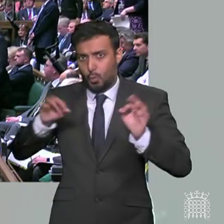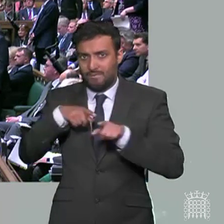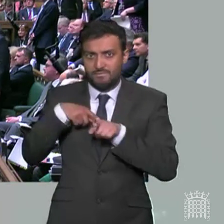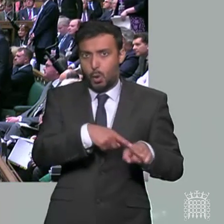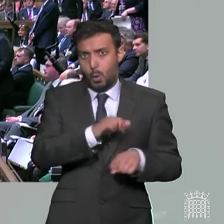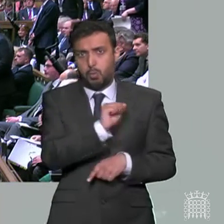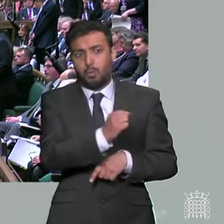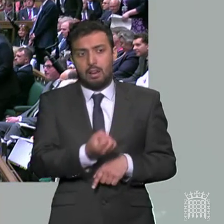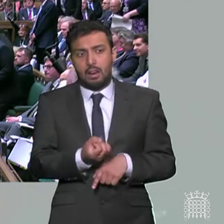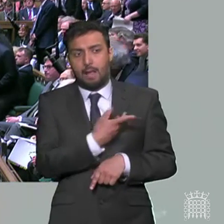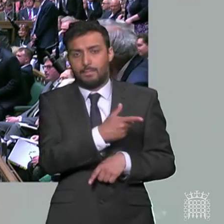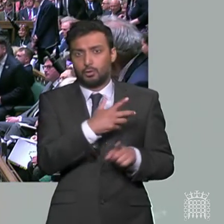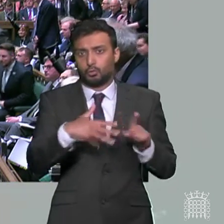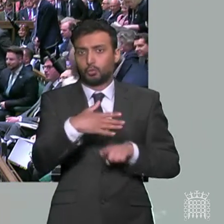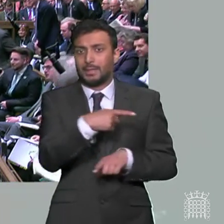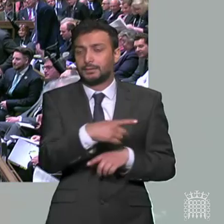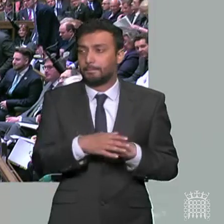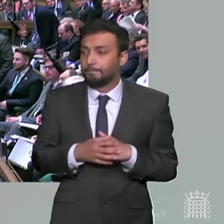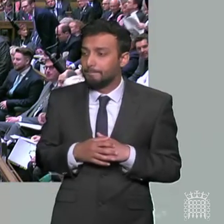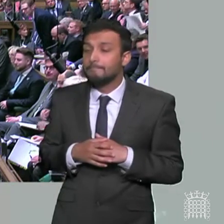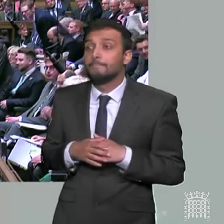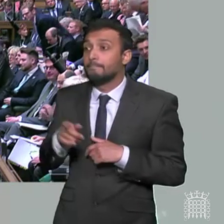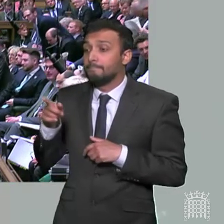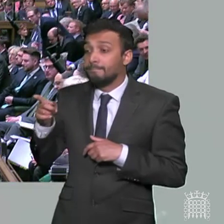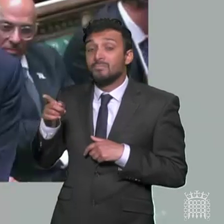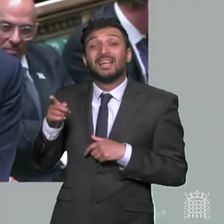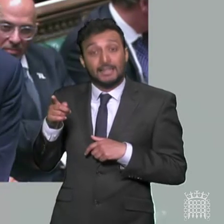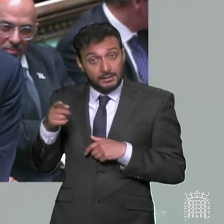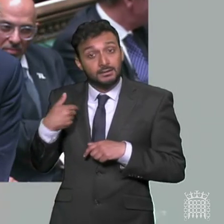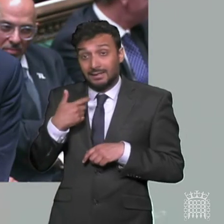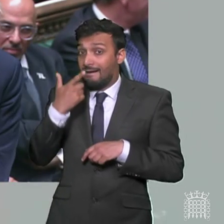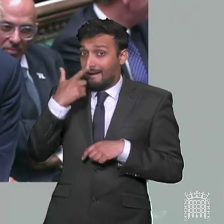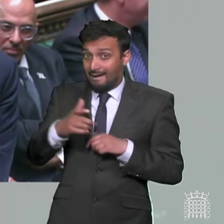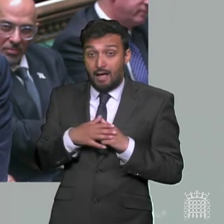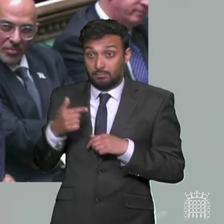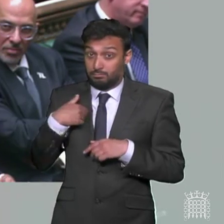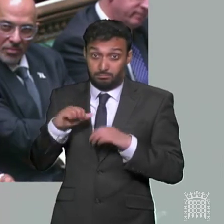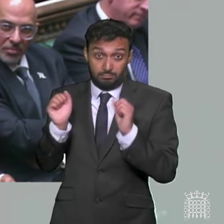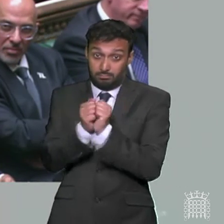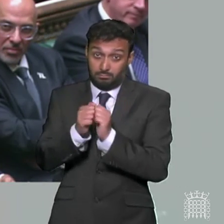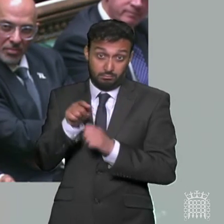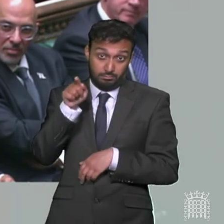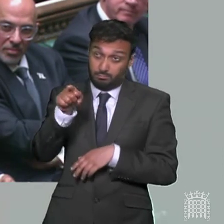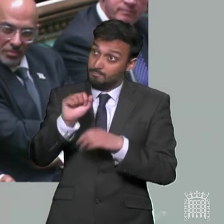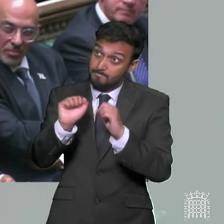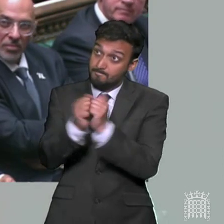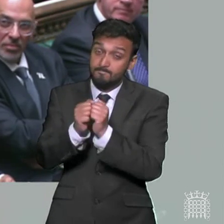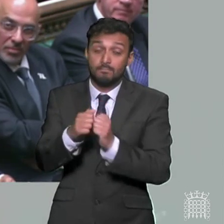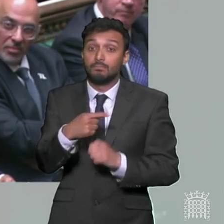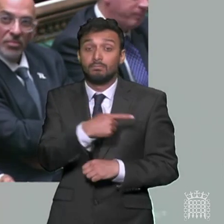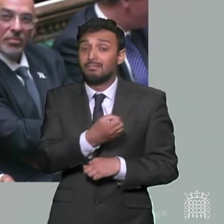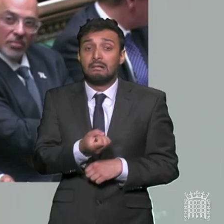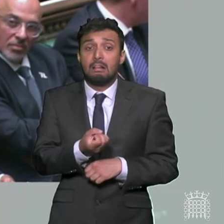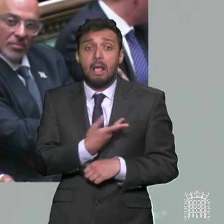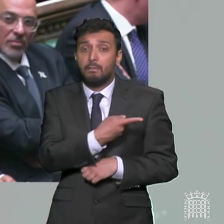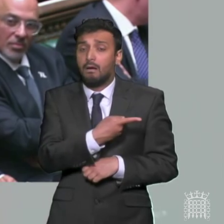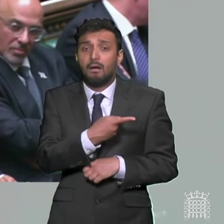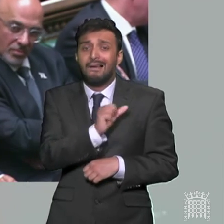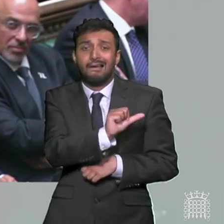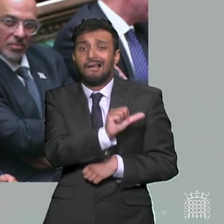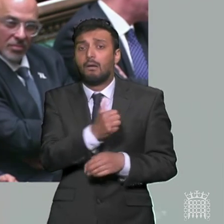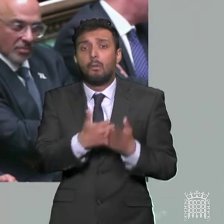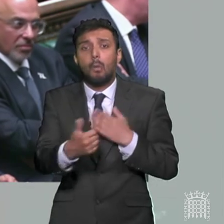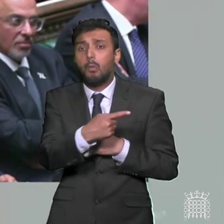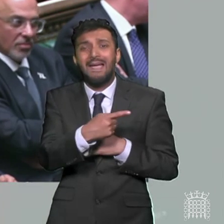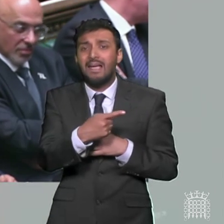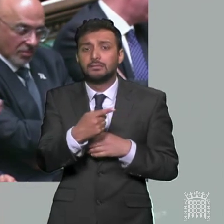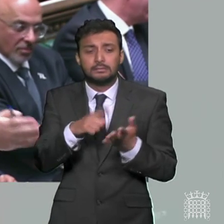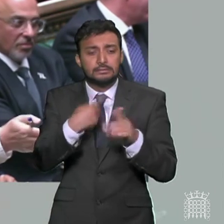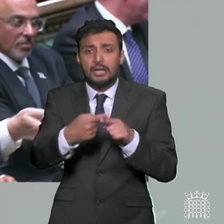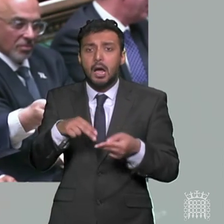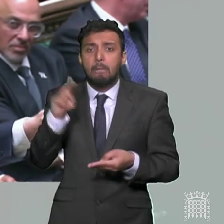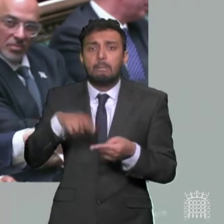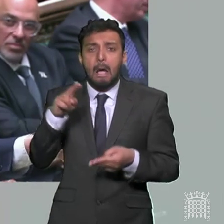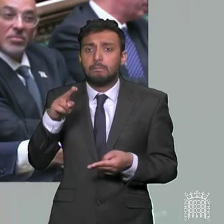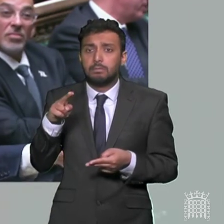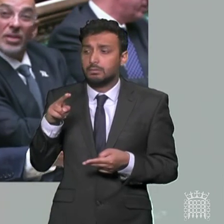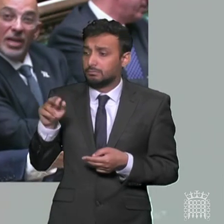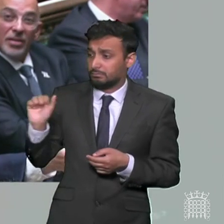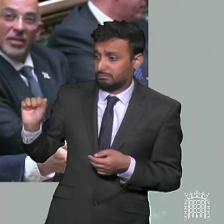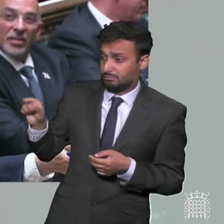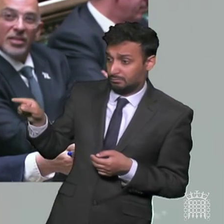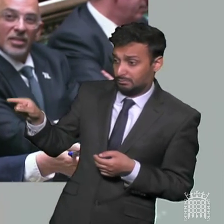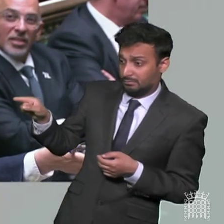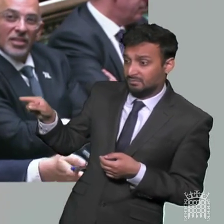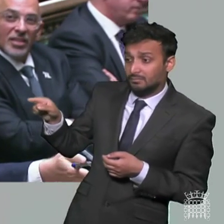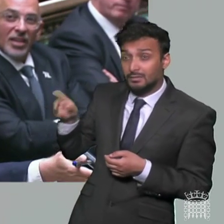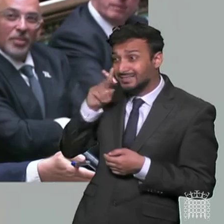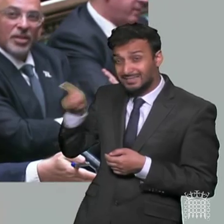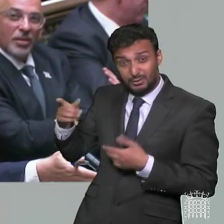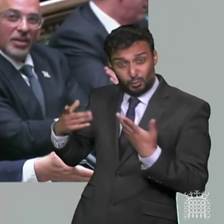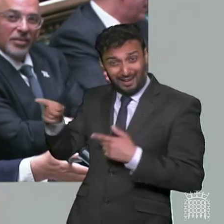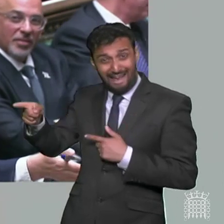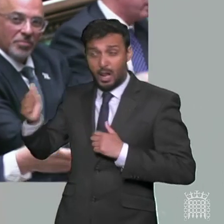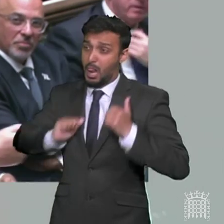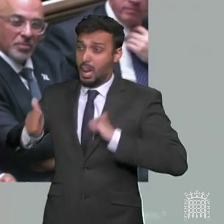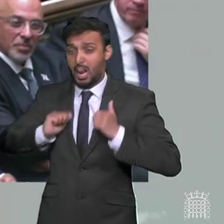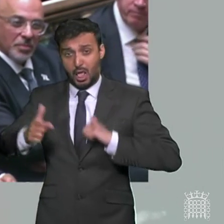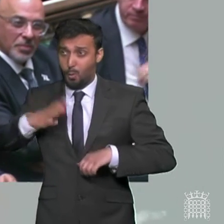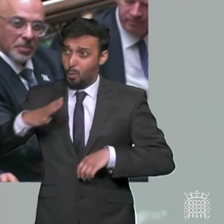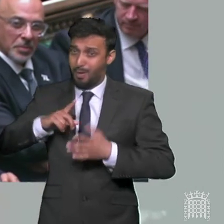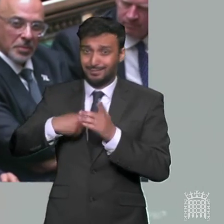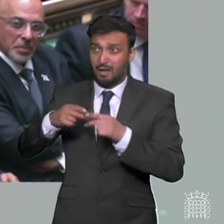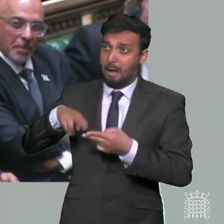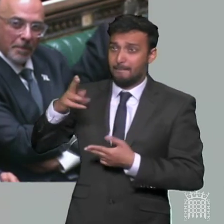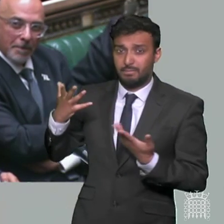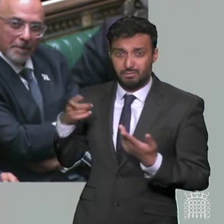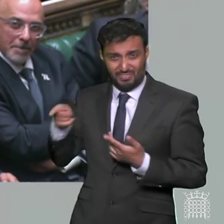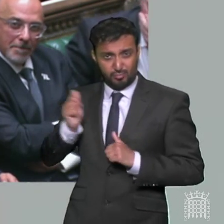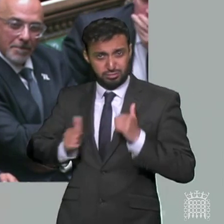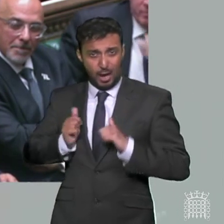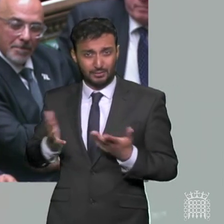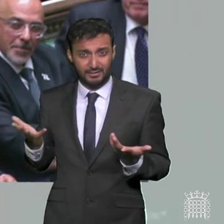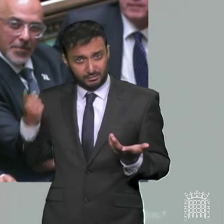Yes, I can. I am grateful to my honourable Friend, who is absolutely right that Labour’s instinct everywhere and always is to put up tax, with all its— Well, Labour Members are bragging about it today—it is ludicrous.